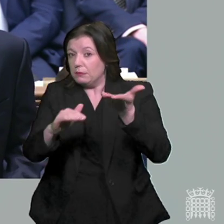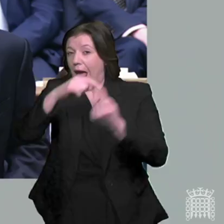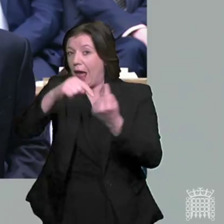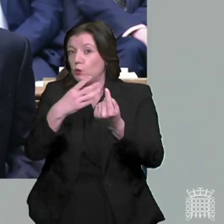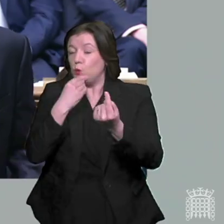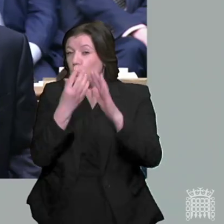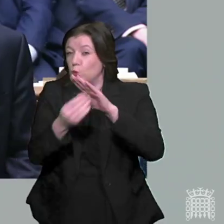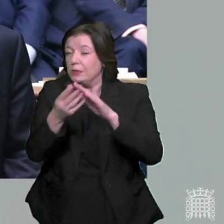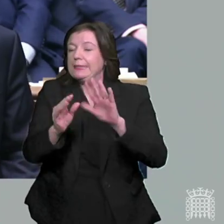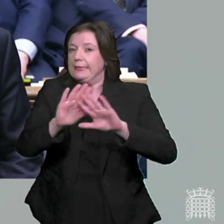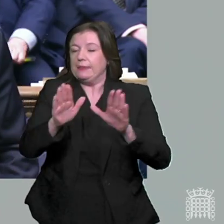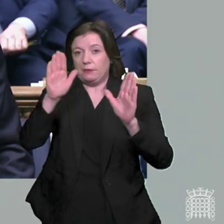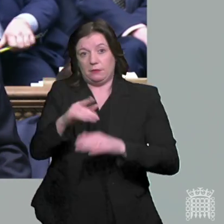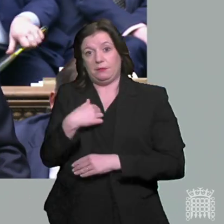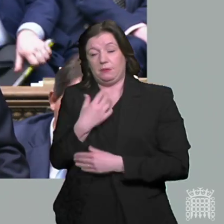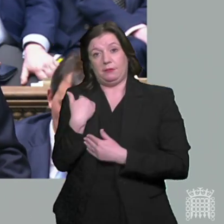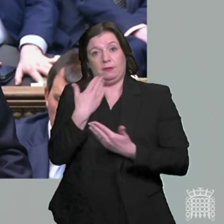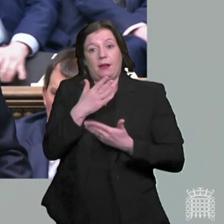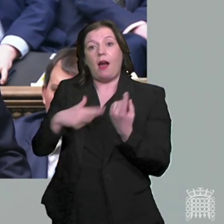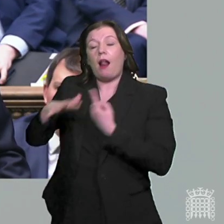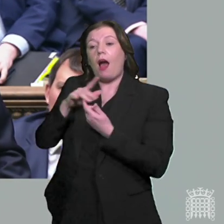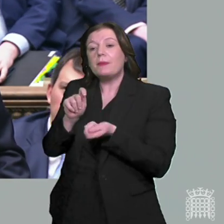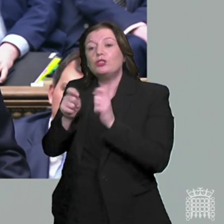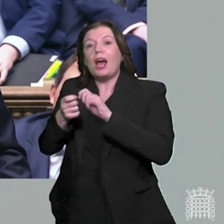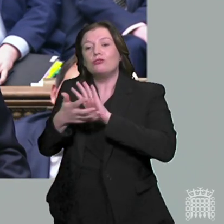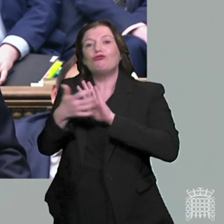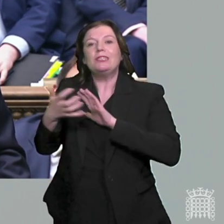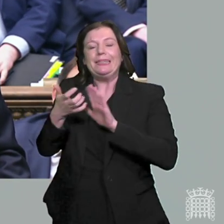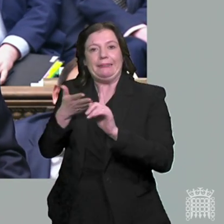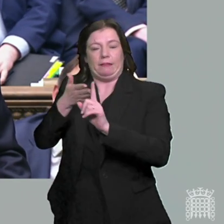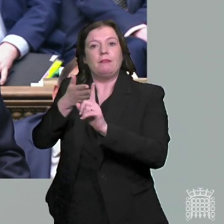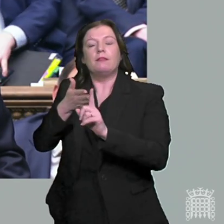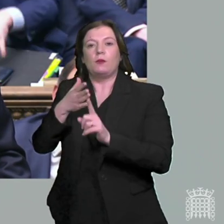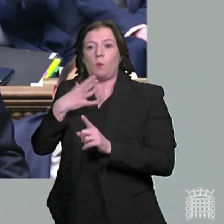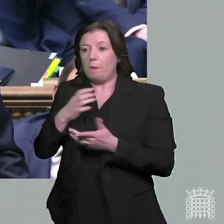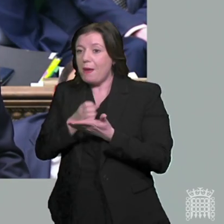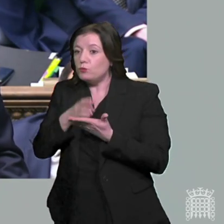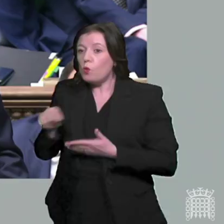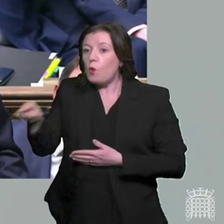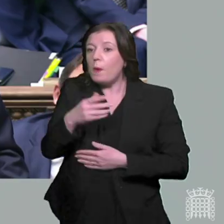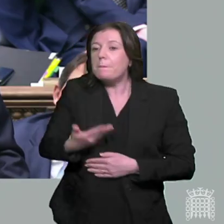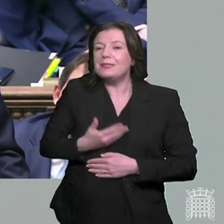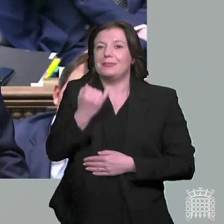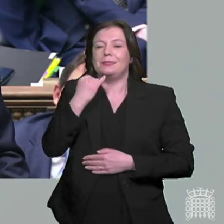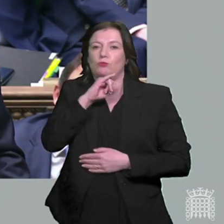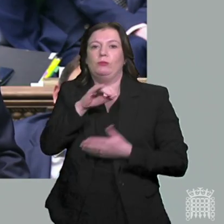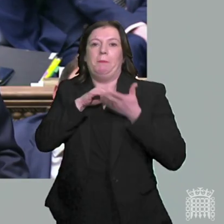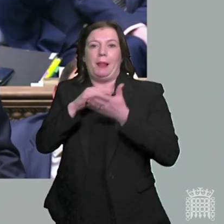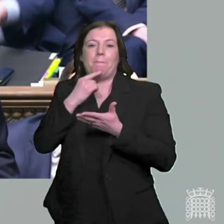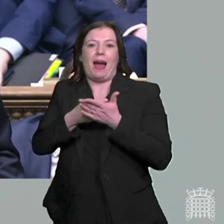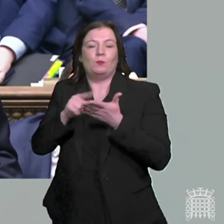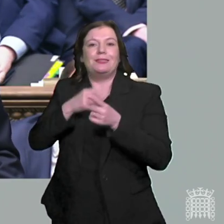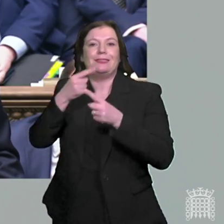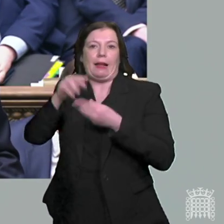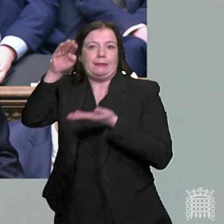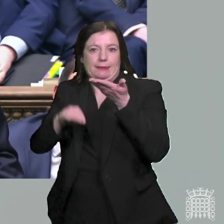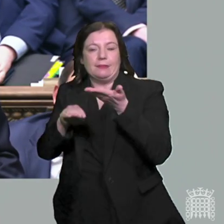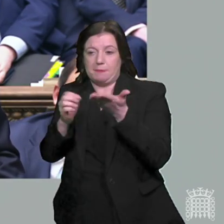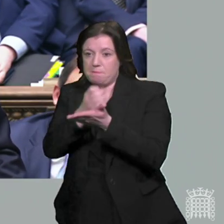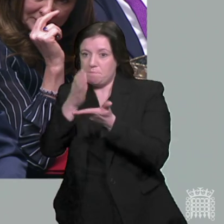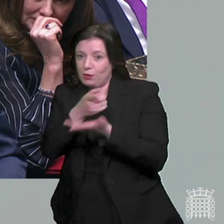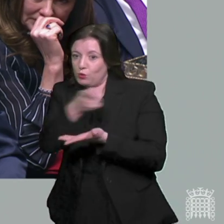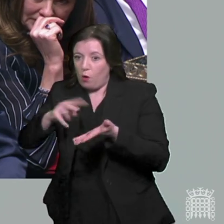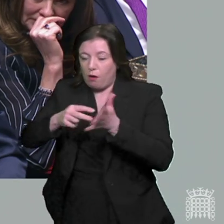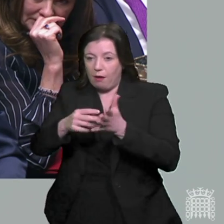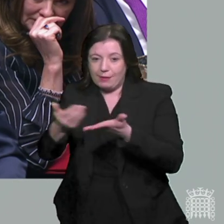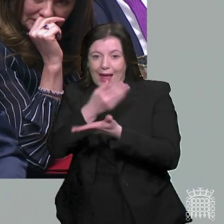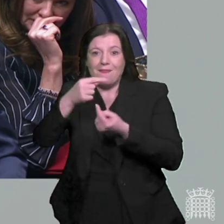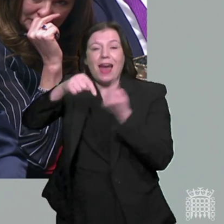To support her efforts, I will extend the climate change agreement scheme for two years to allow eligible businesses £600 million of tax relief on energy efficiency measures.